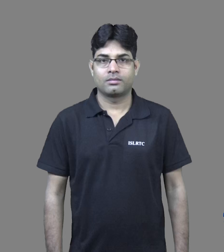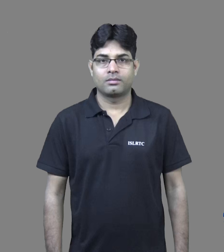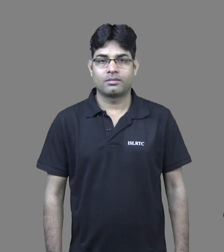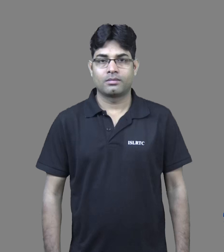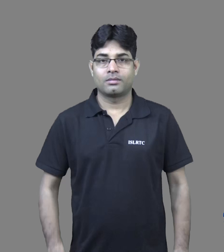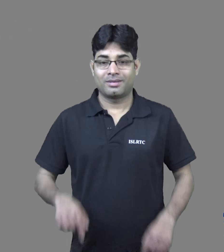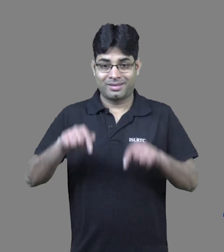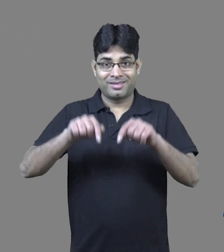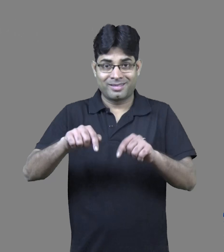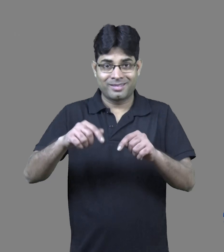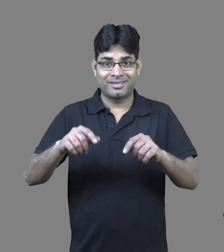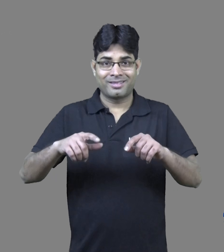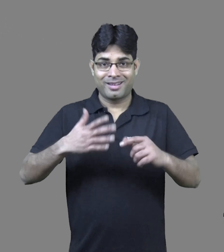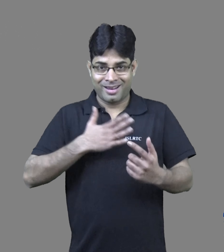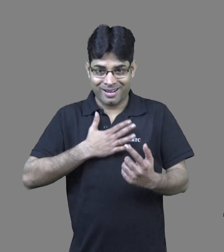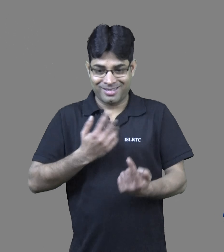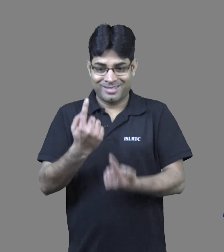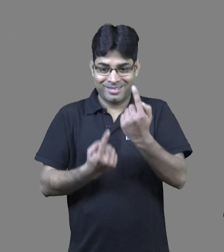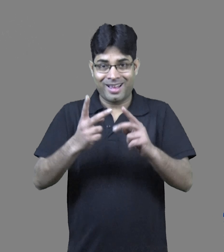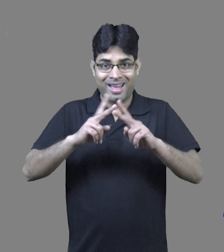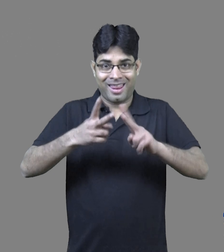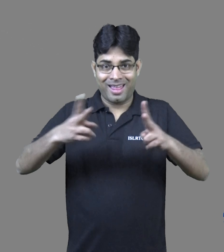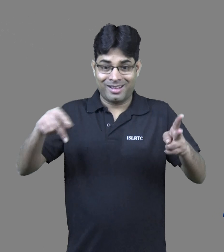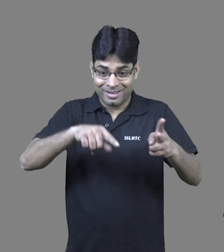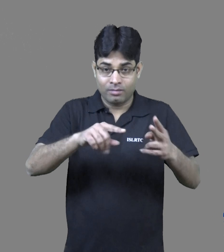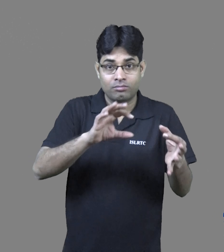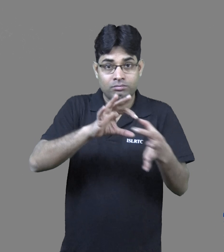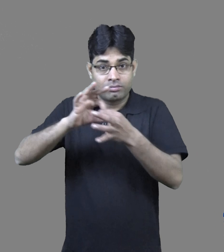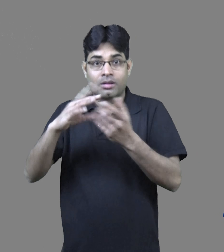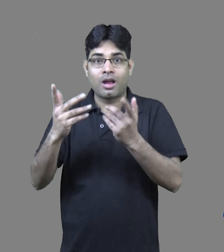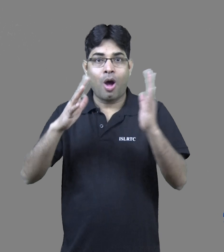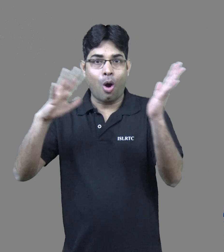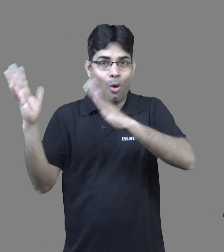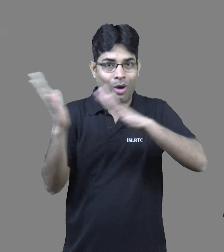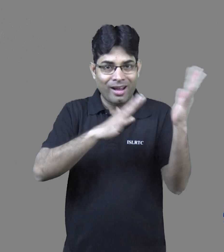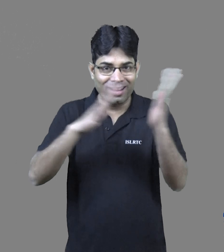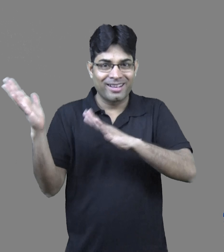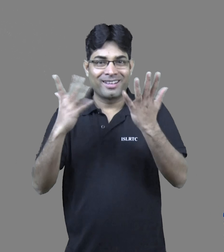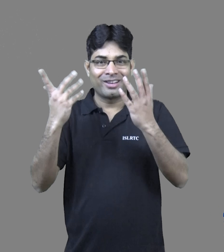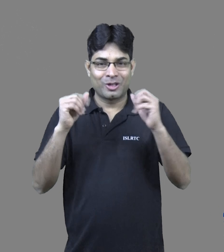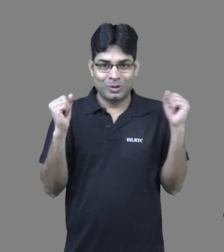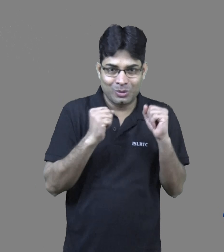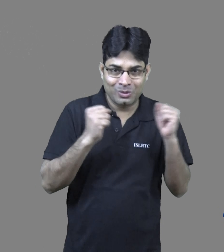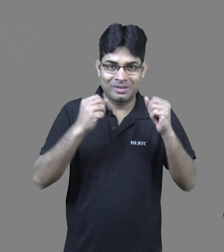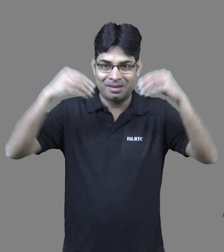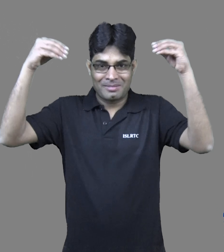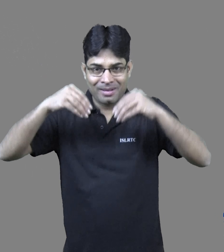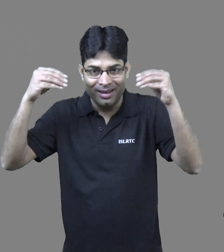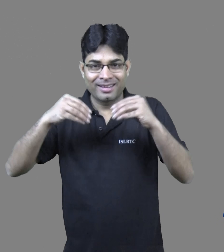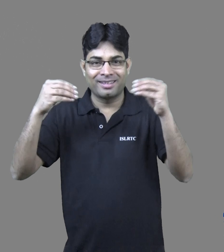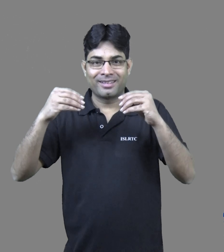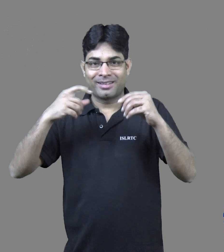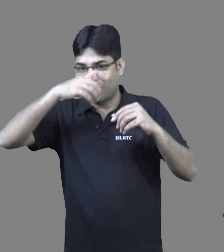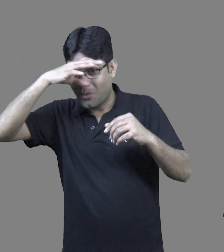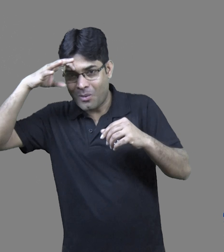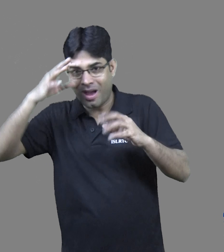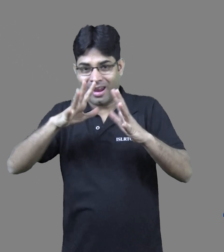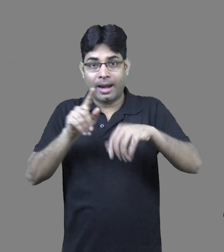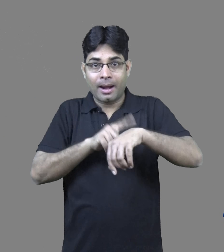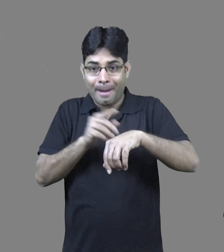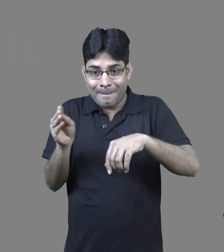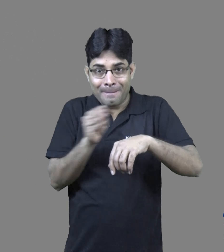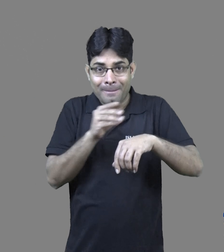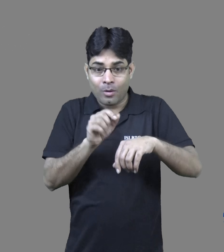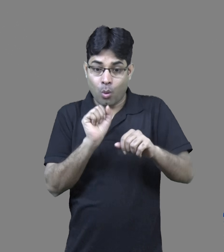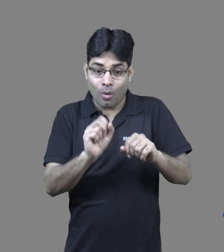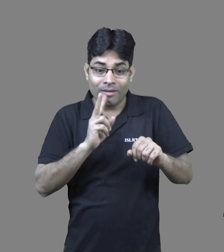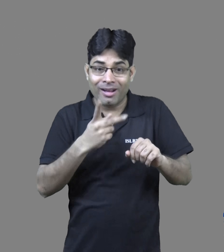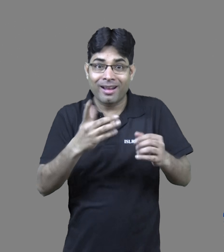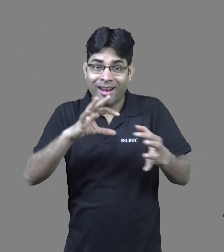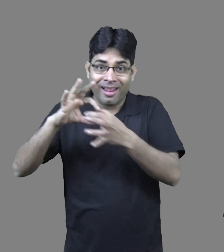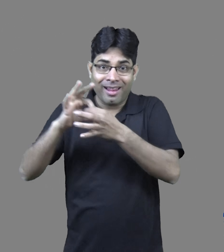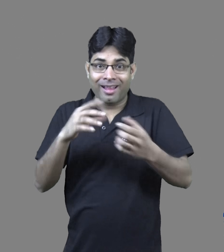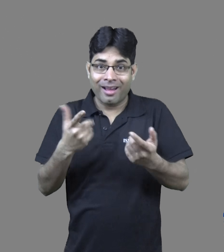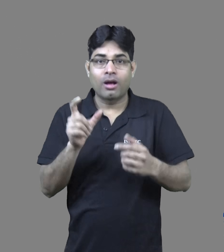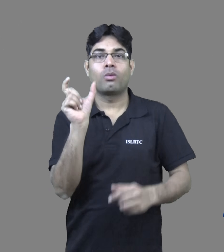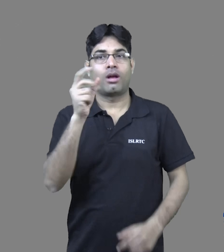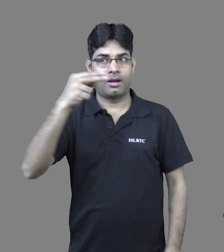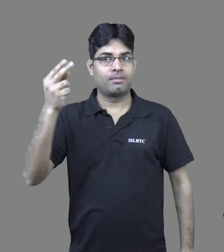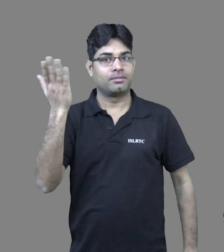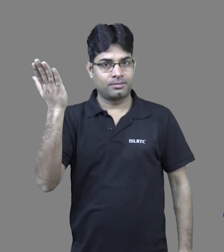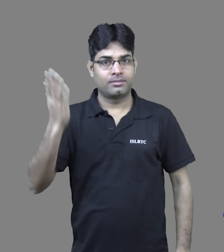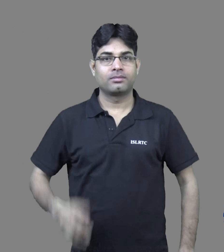Classification Based on Season